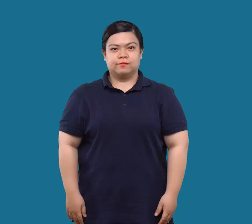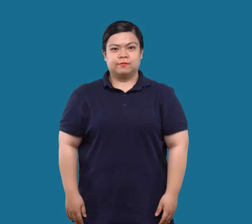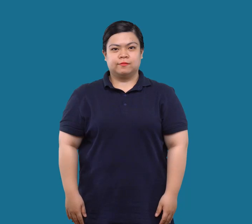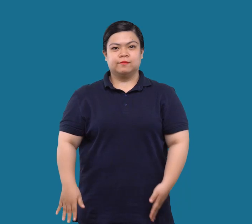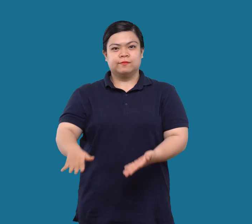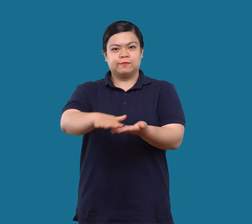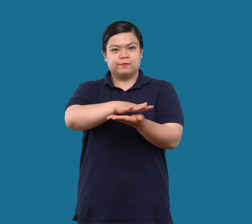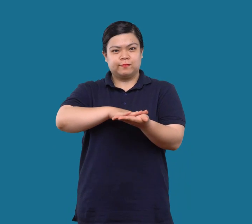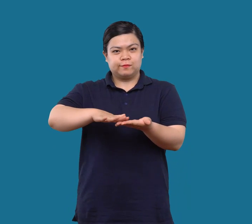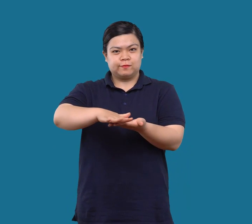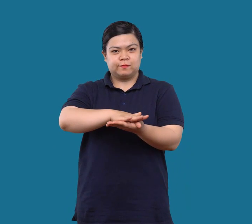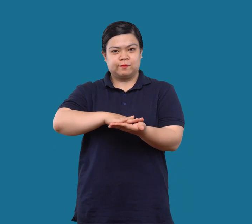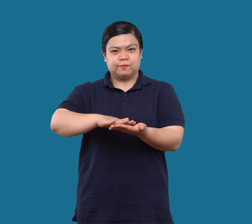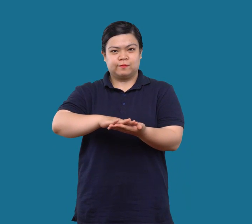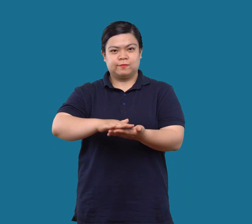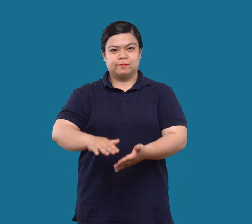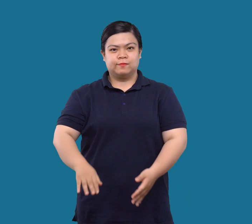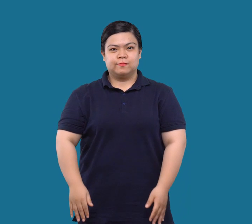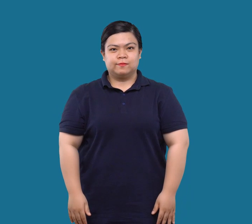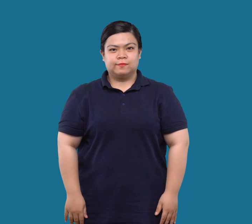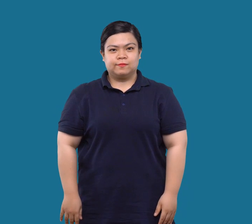gạo